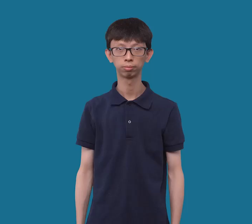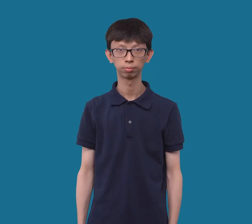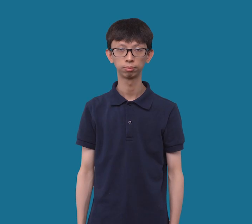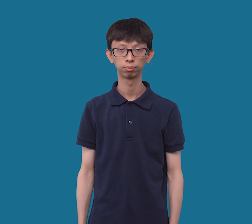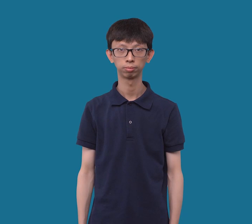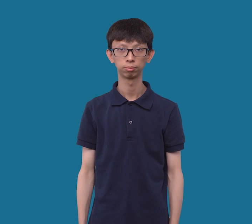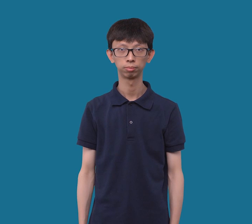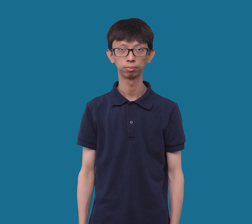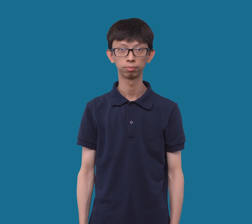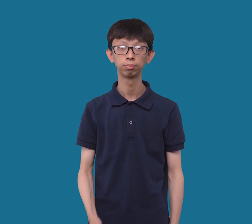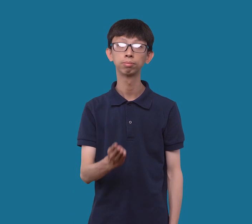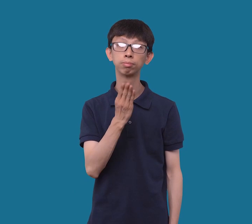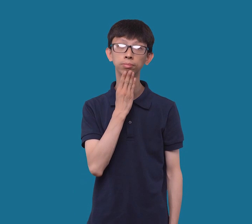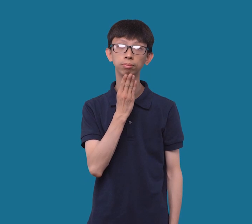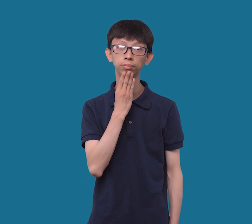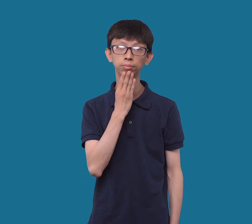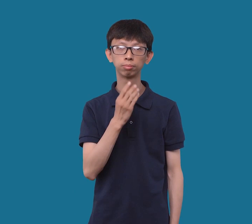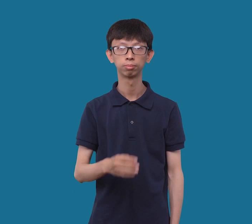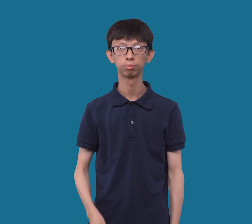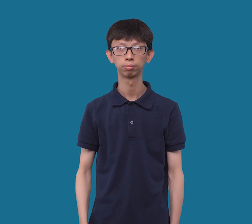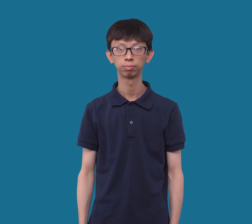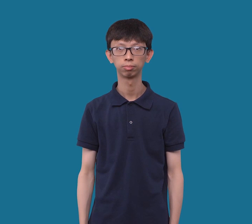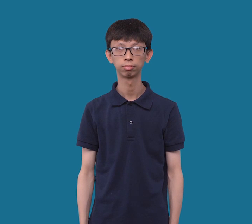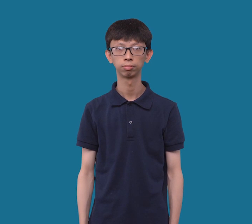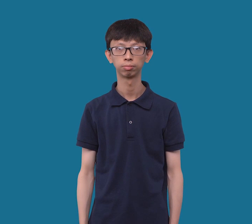bố